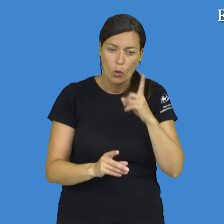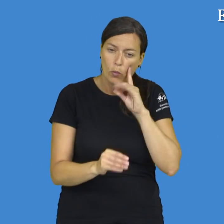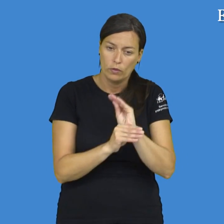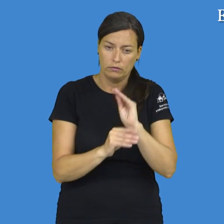cuidar